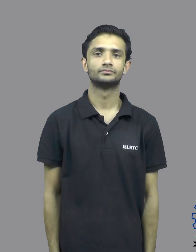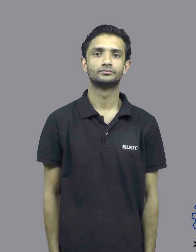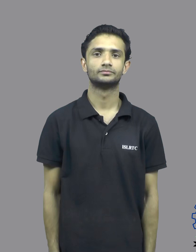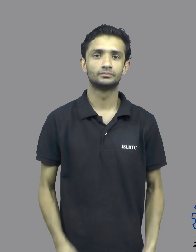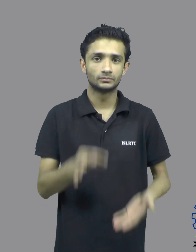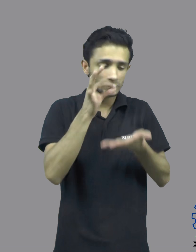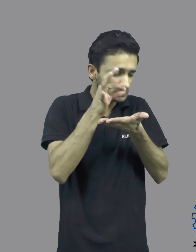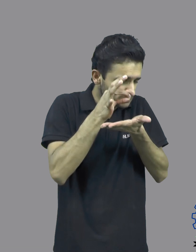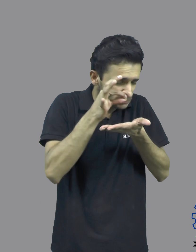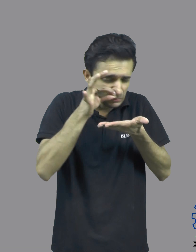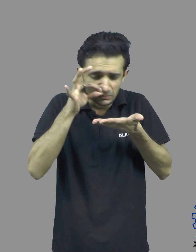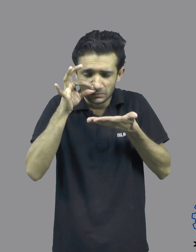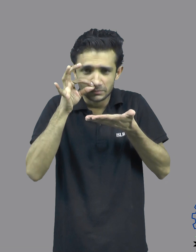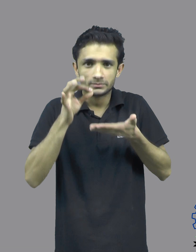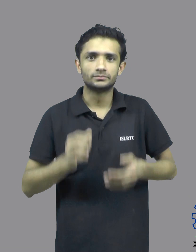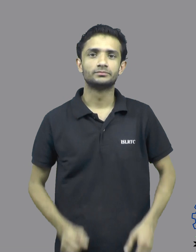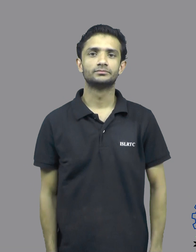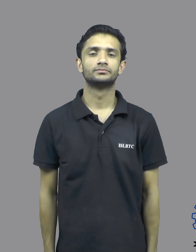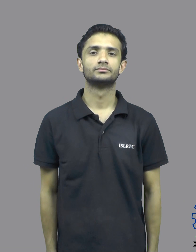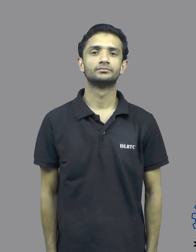Drug